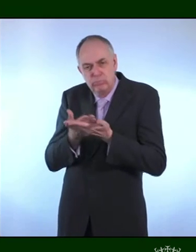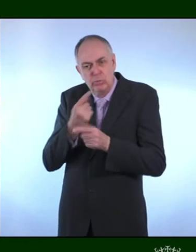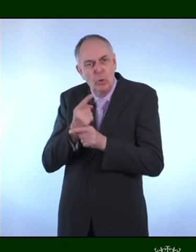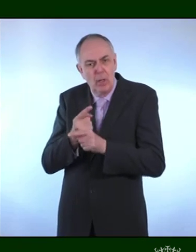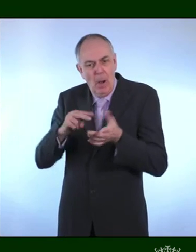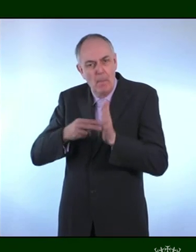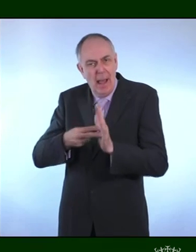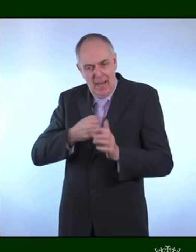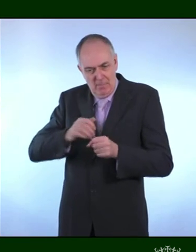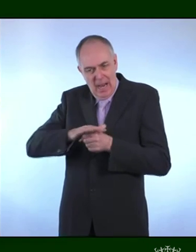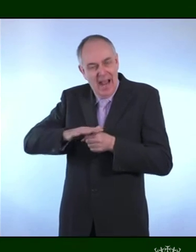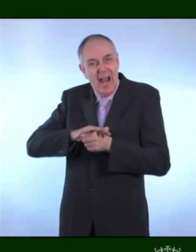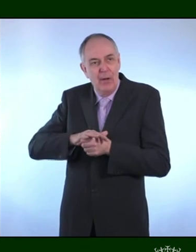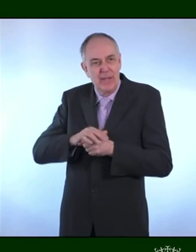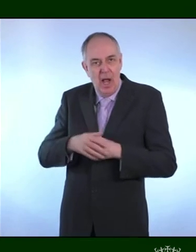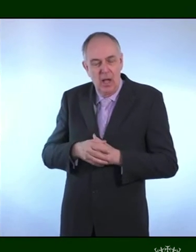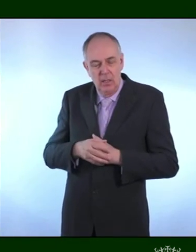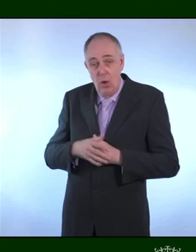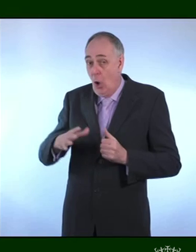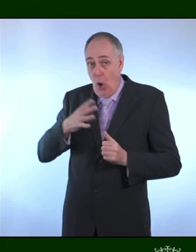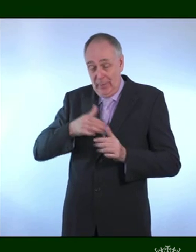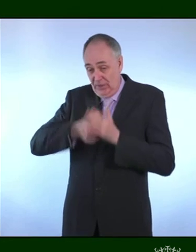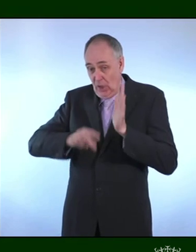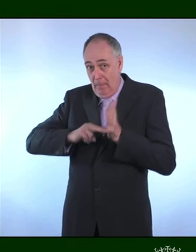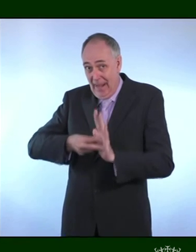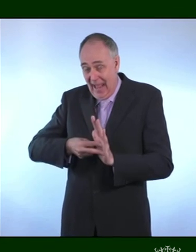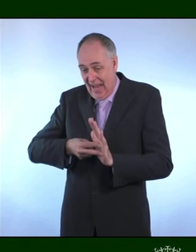It is already planning for recovery after this pandemic.